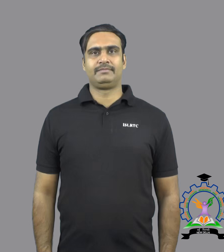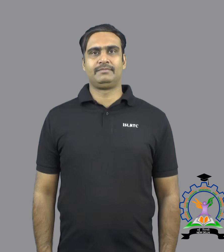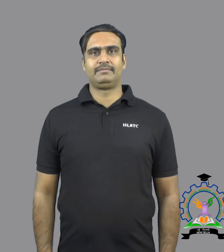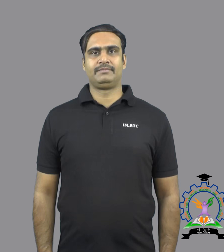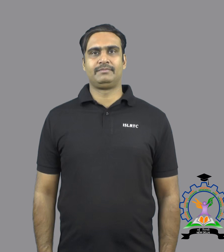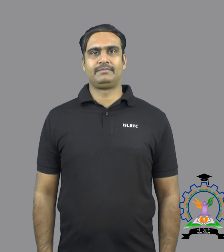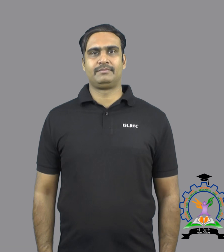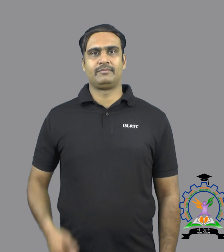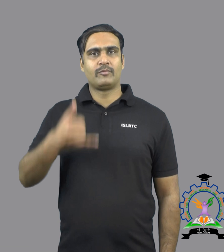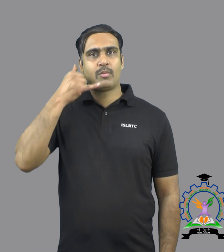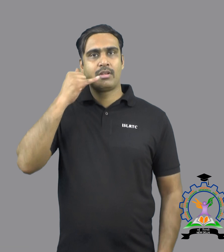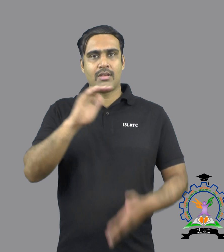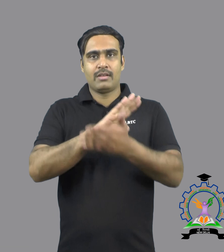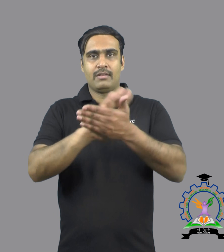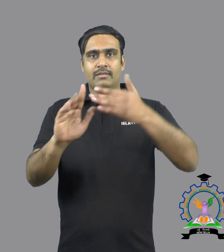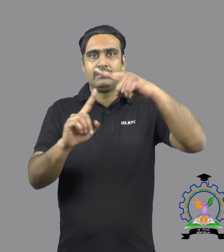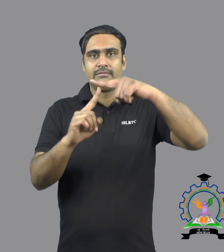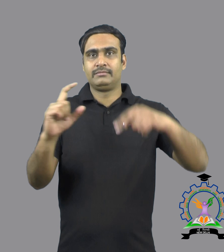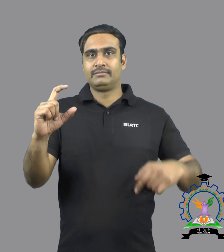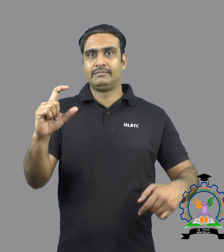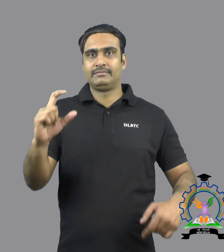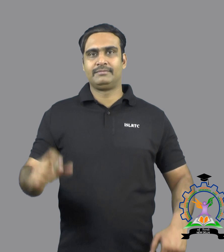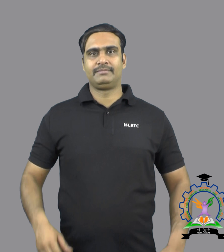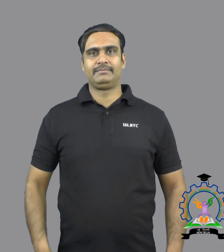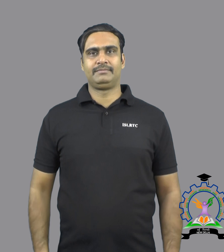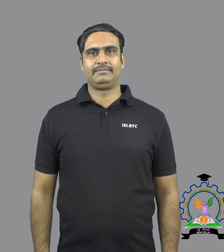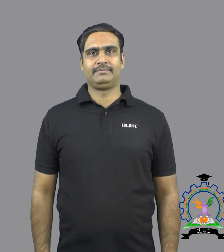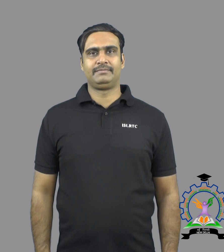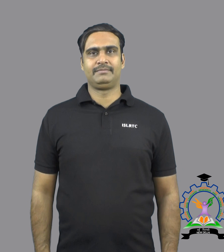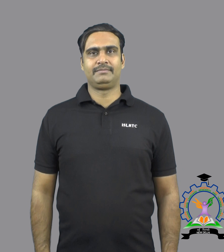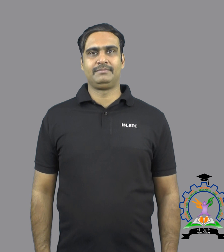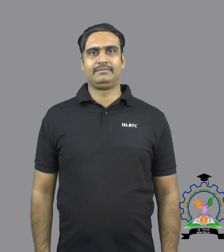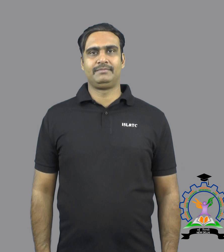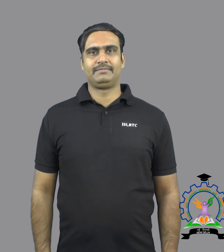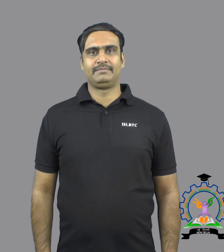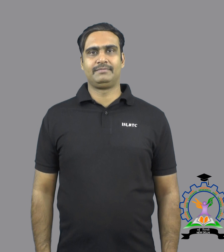Htc Mobile